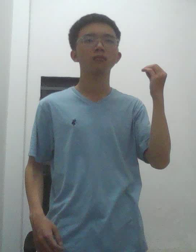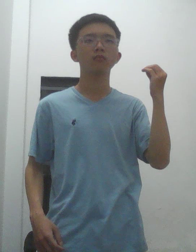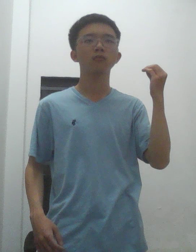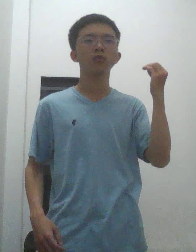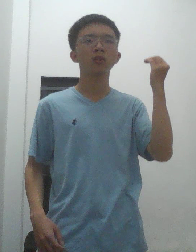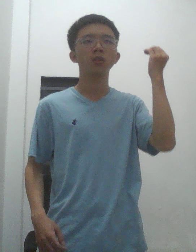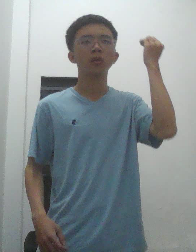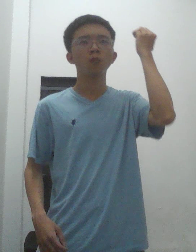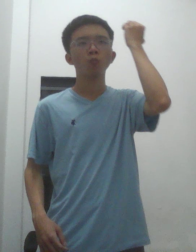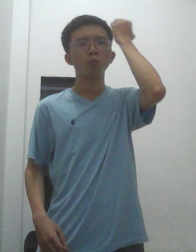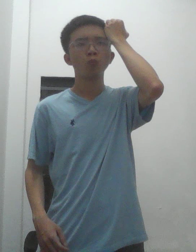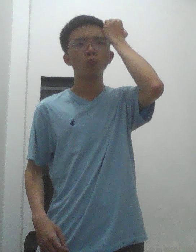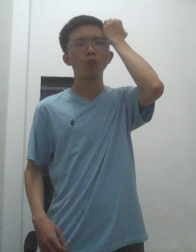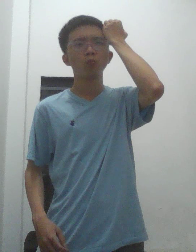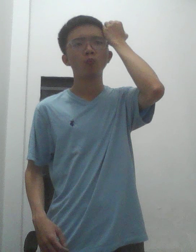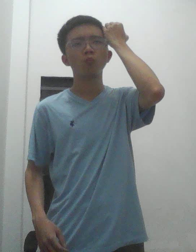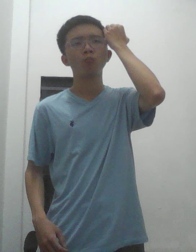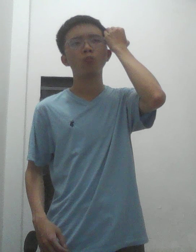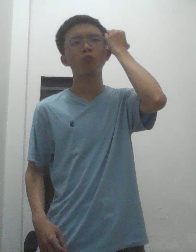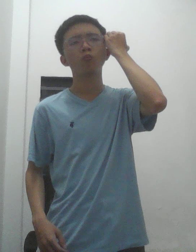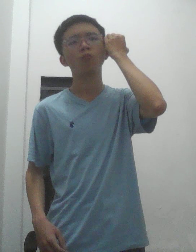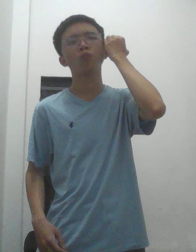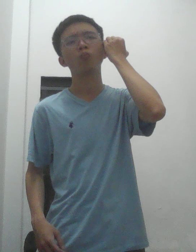oi troi